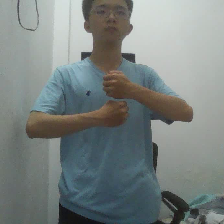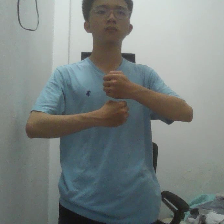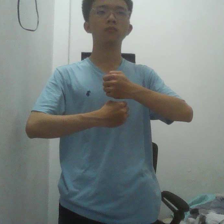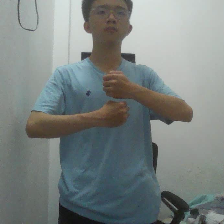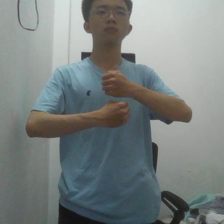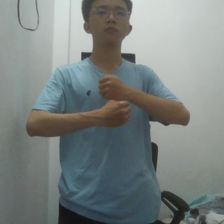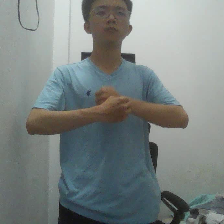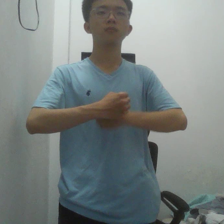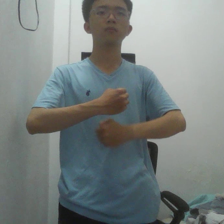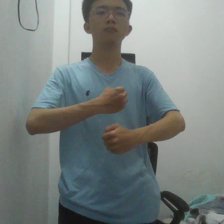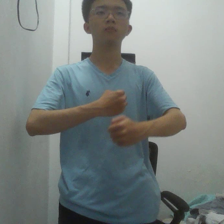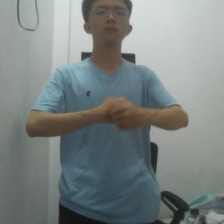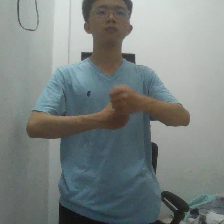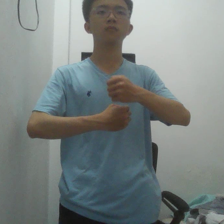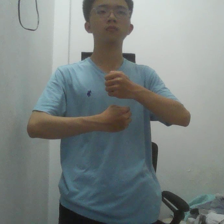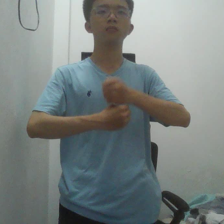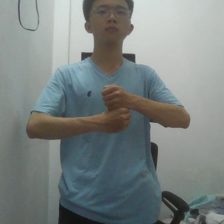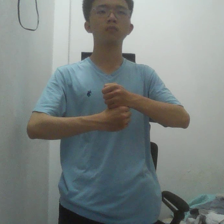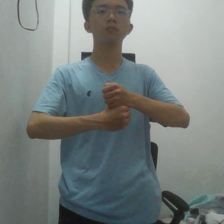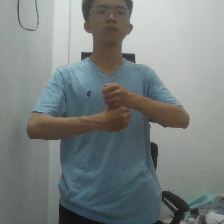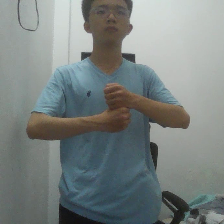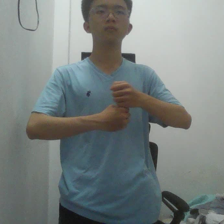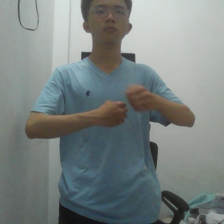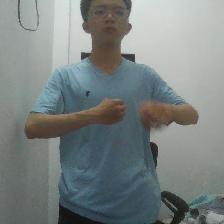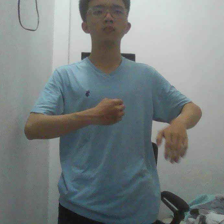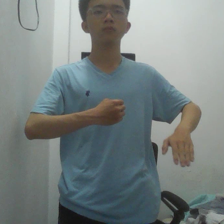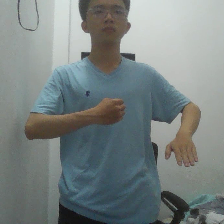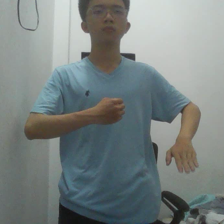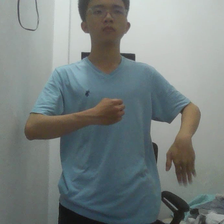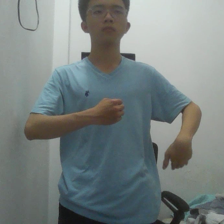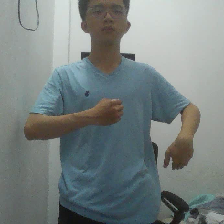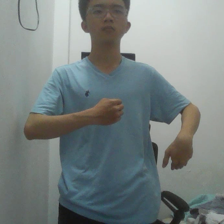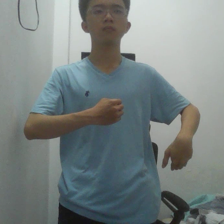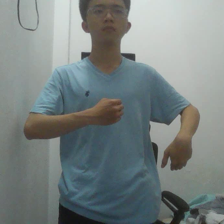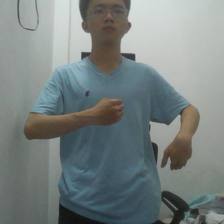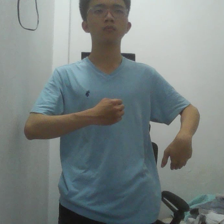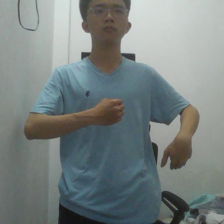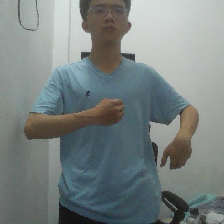nam sau